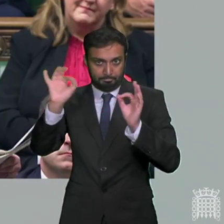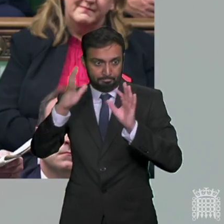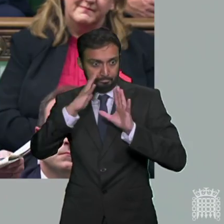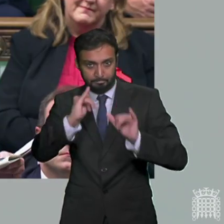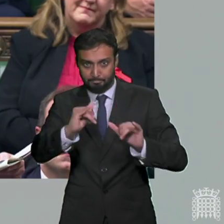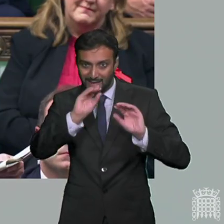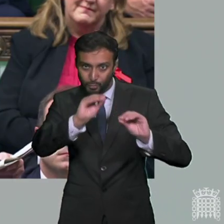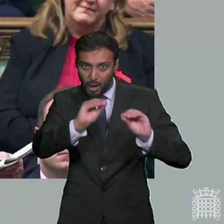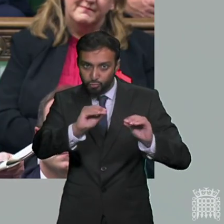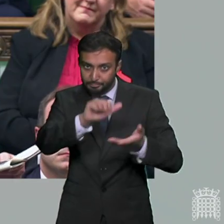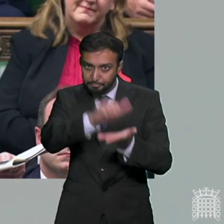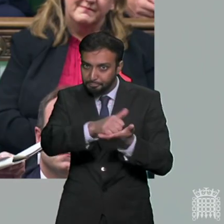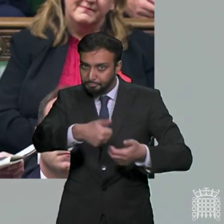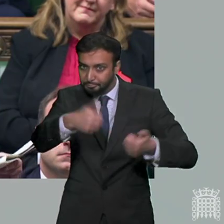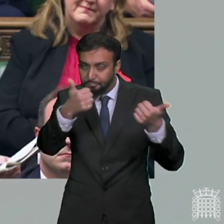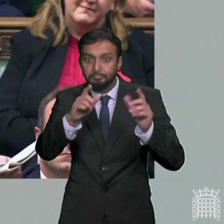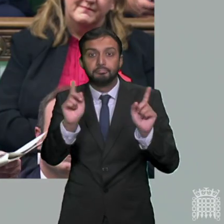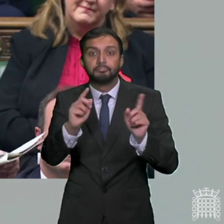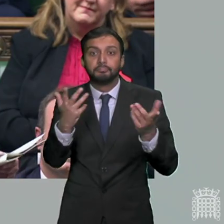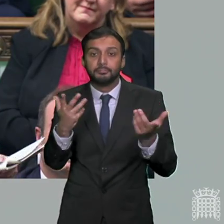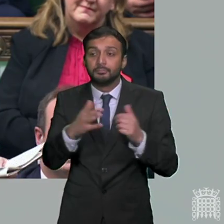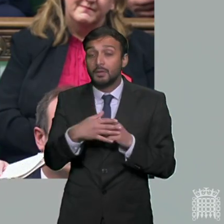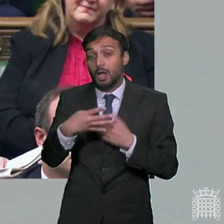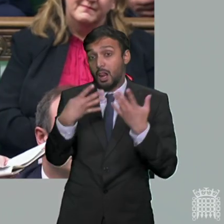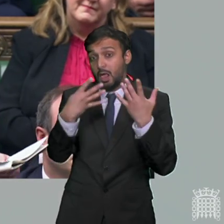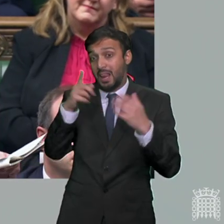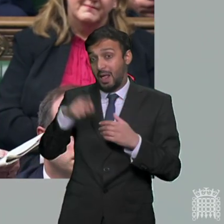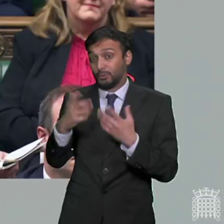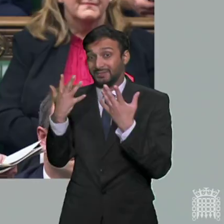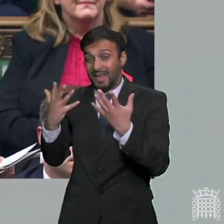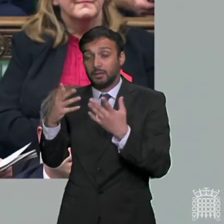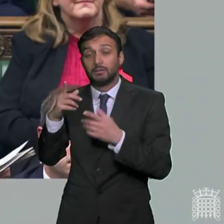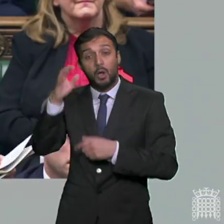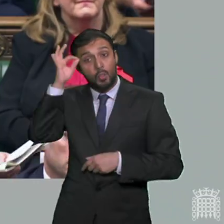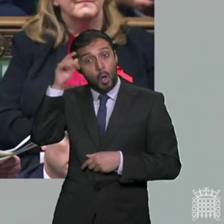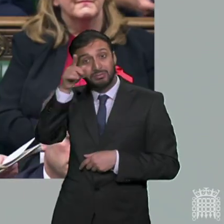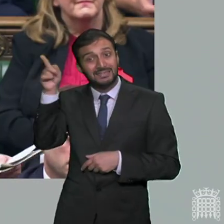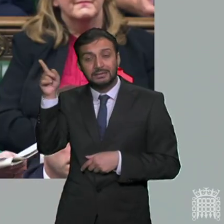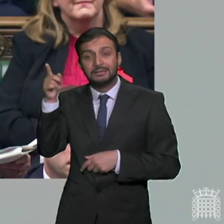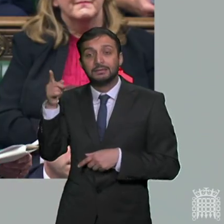Even worse, nine in 10 local authorities believe that they have not been able to identify home-educated children.